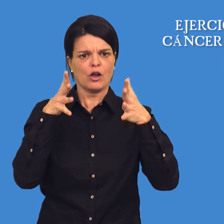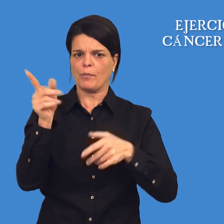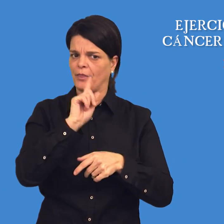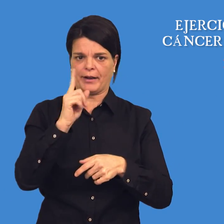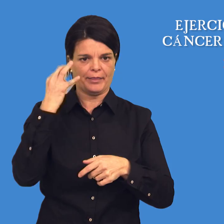no